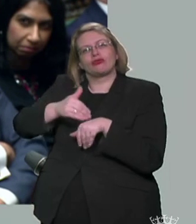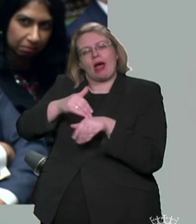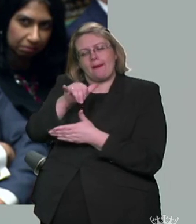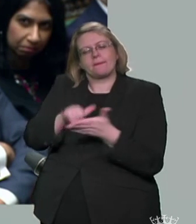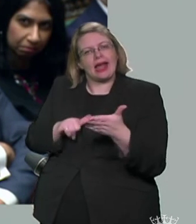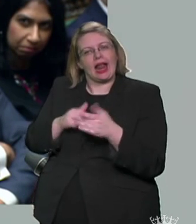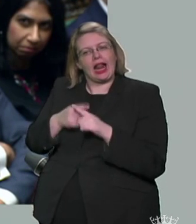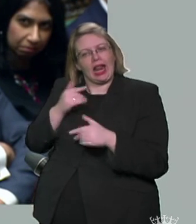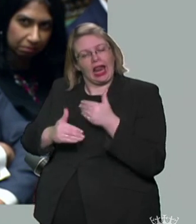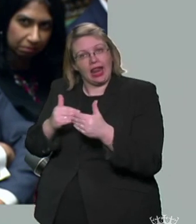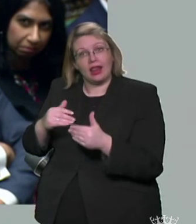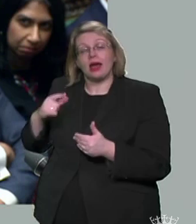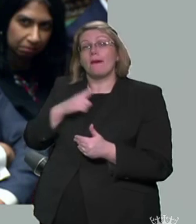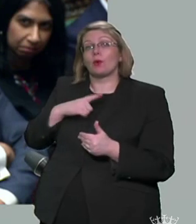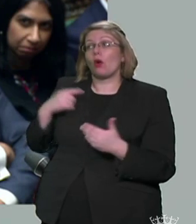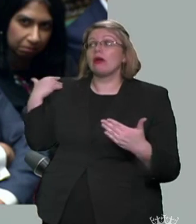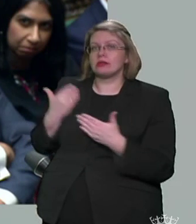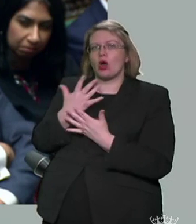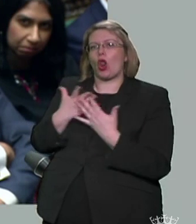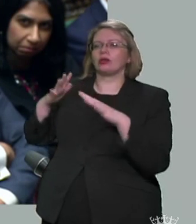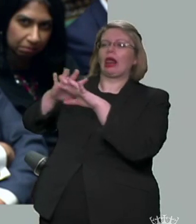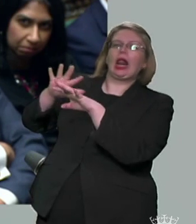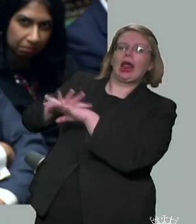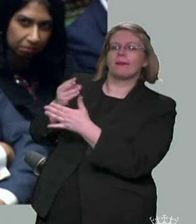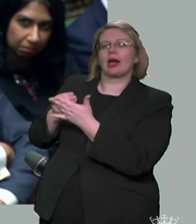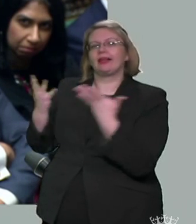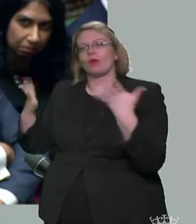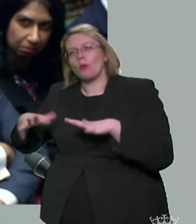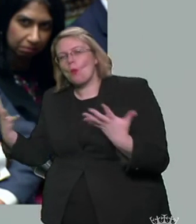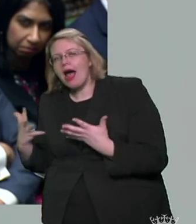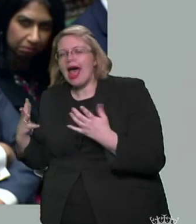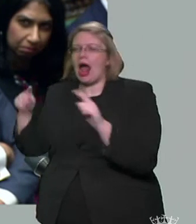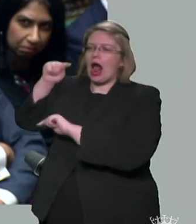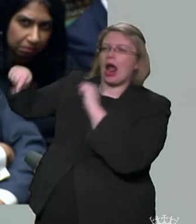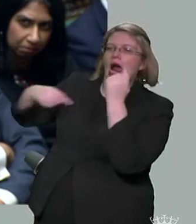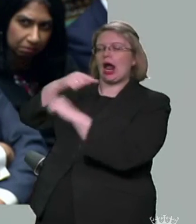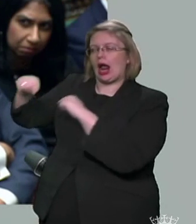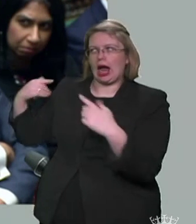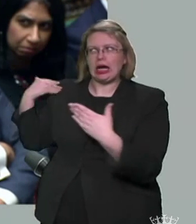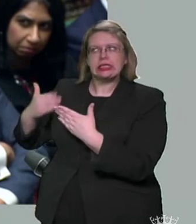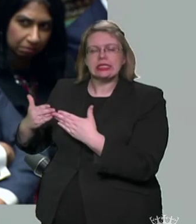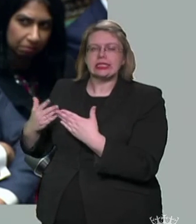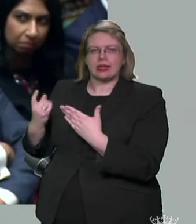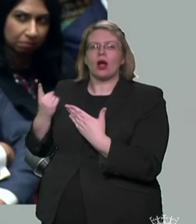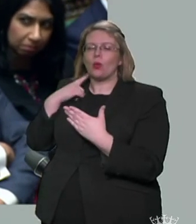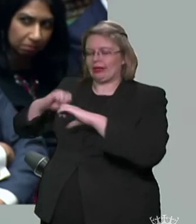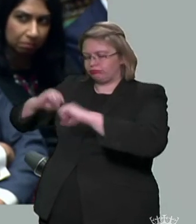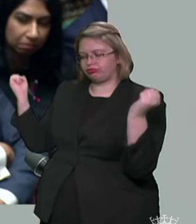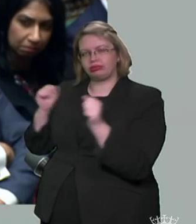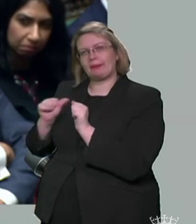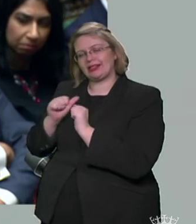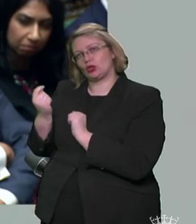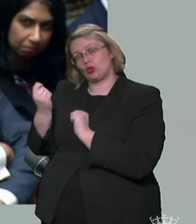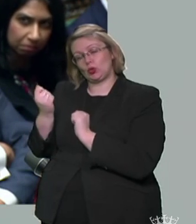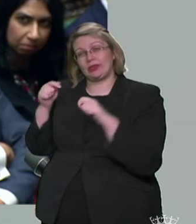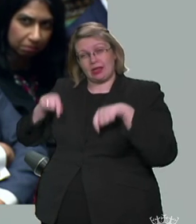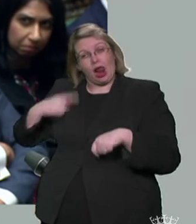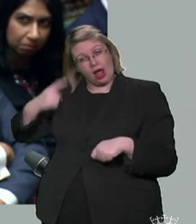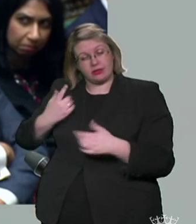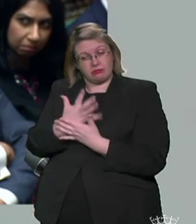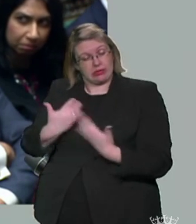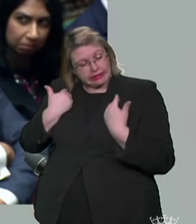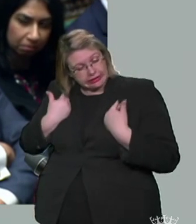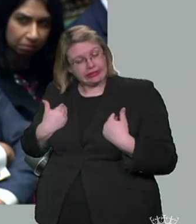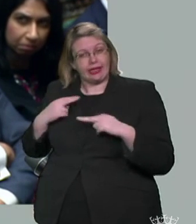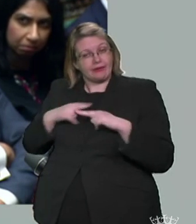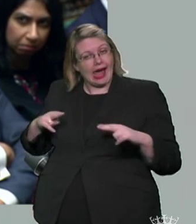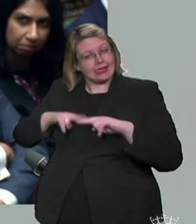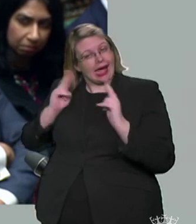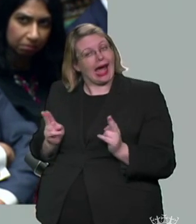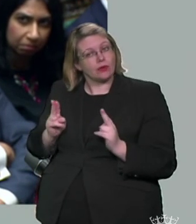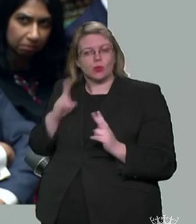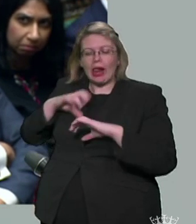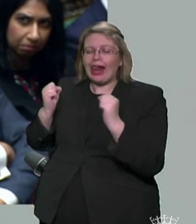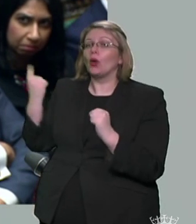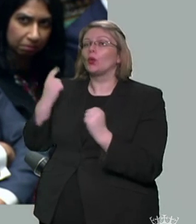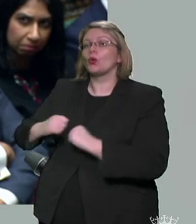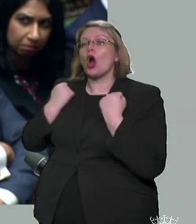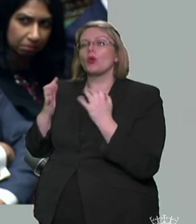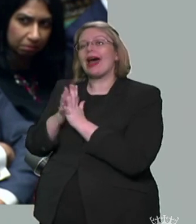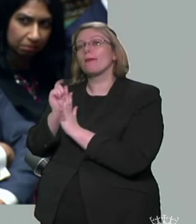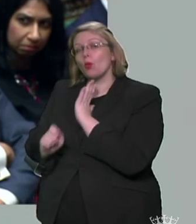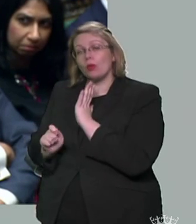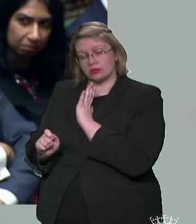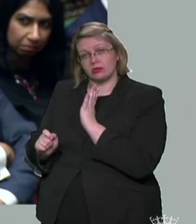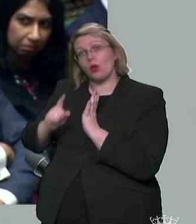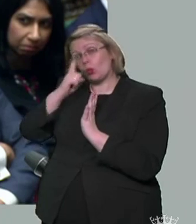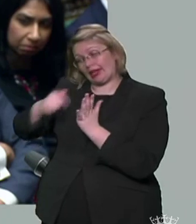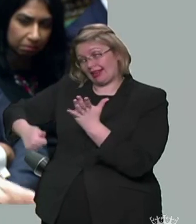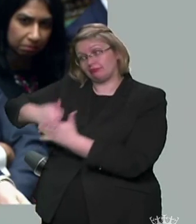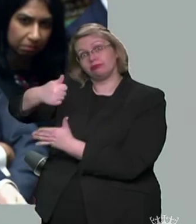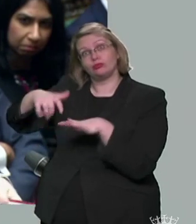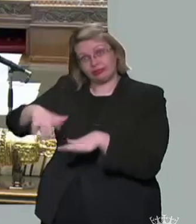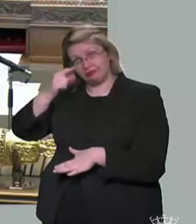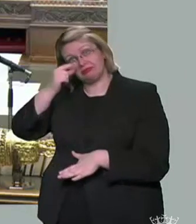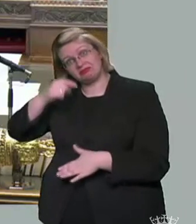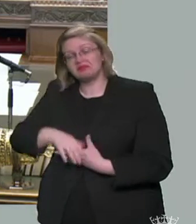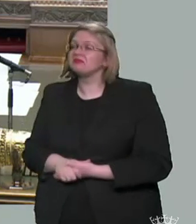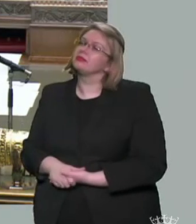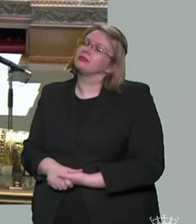We will be able to whip aside the veil of anonymity. Ownership of the luxurious dwellings to which my honourable Friend refers will be exposed and, yes, we will be able to take away the ability to remain in this country.